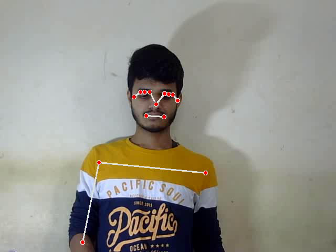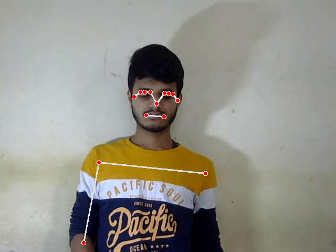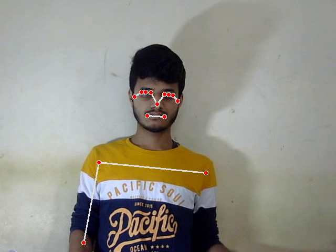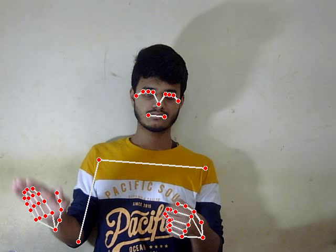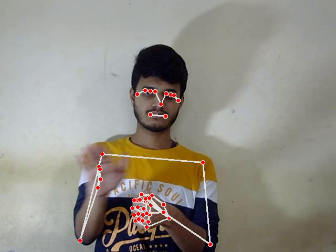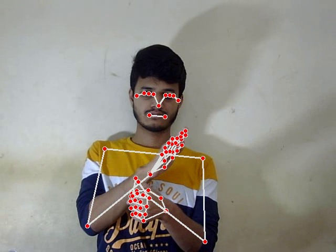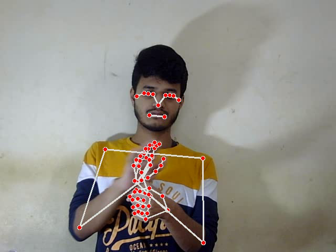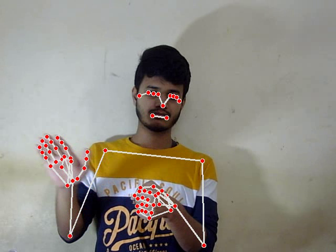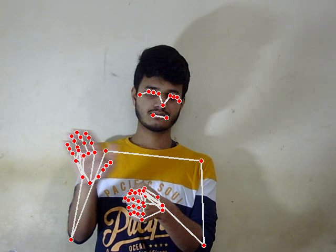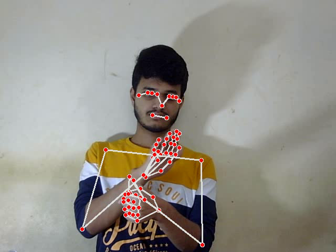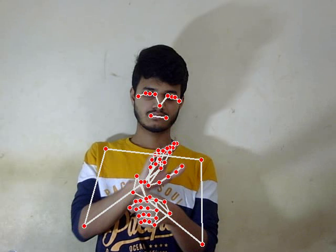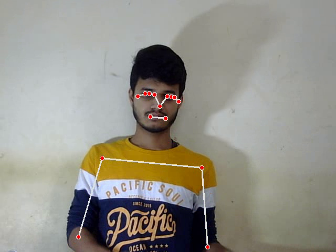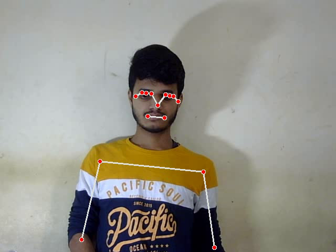busy